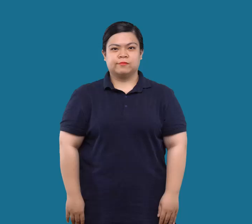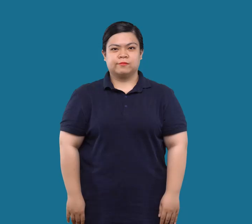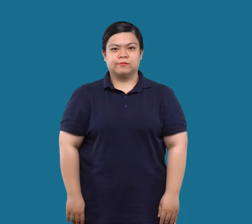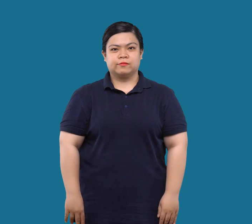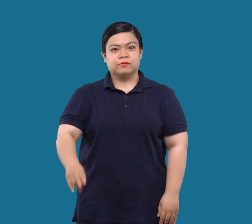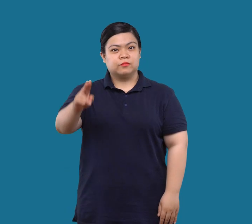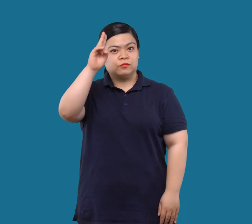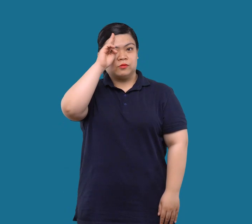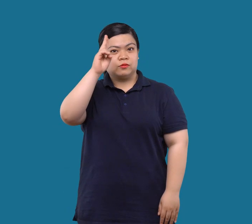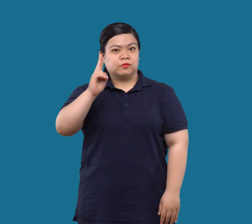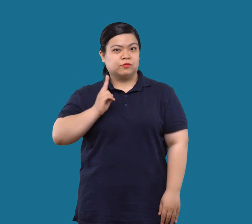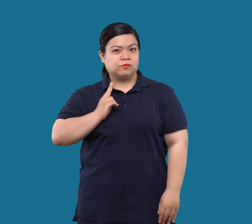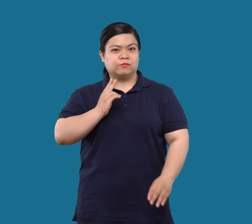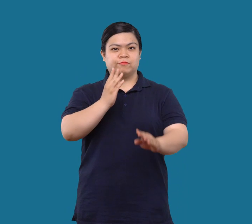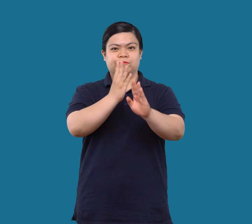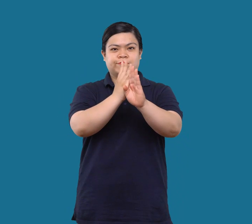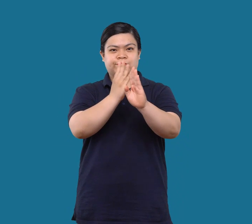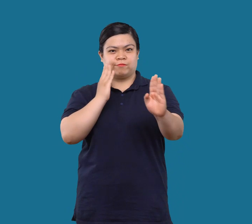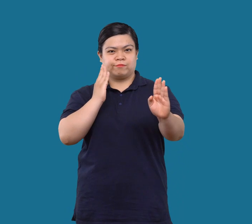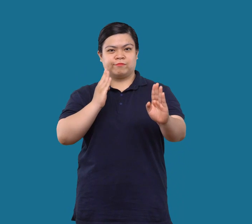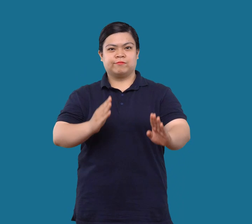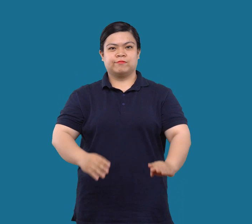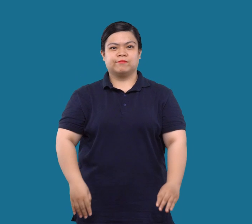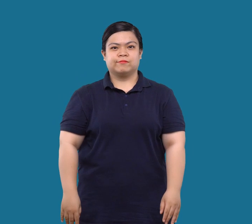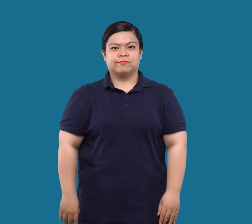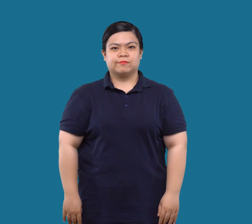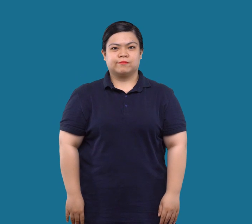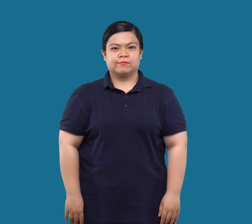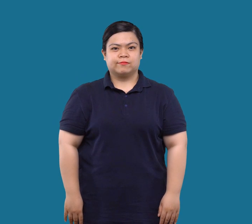hành quân